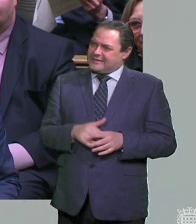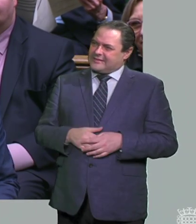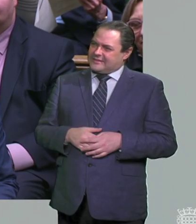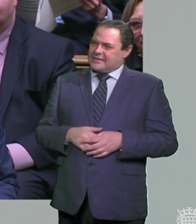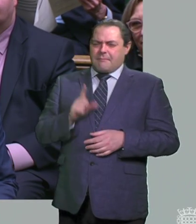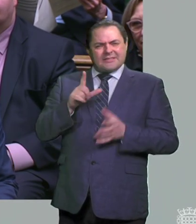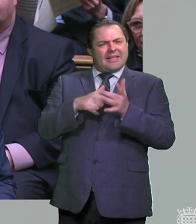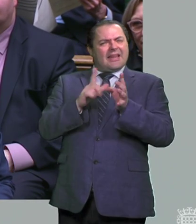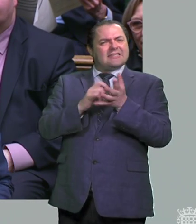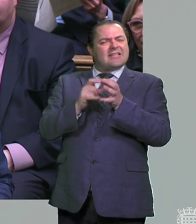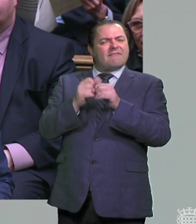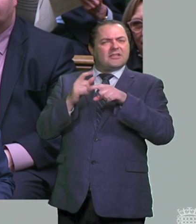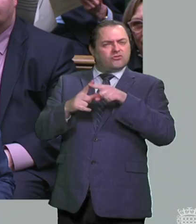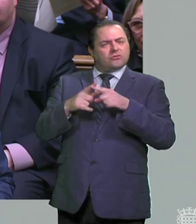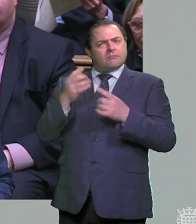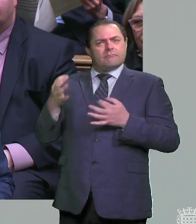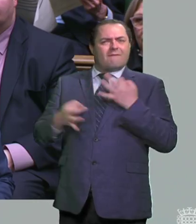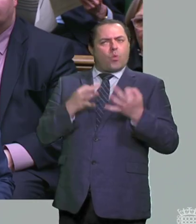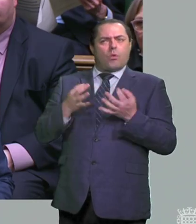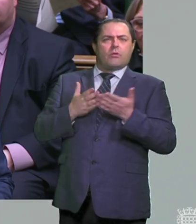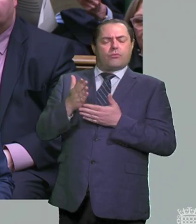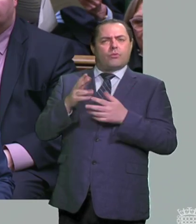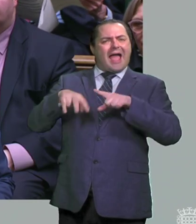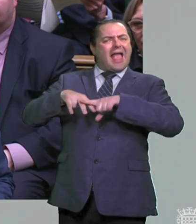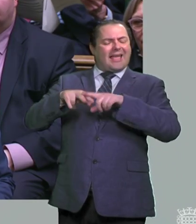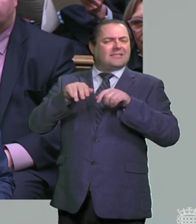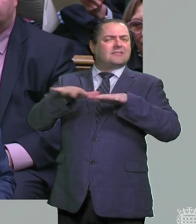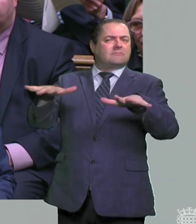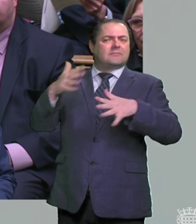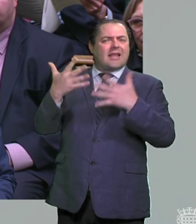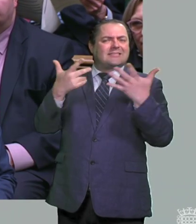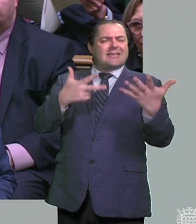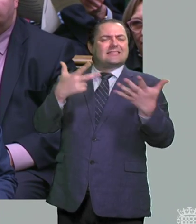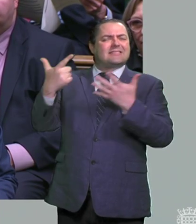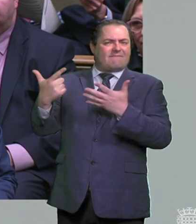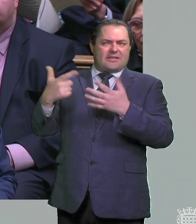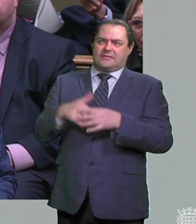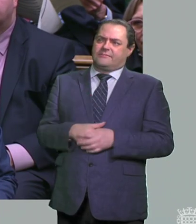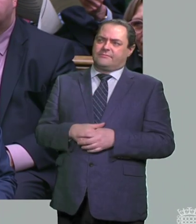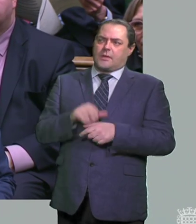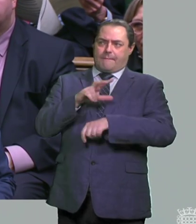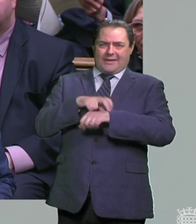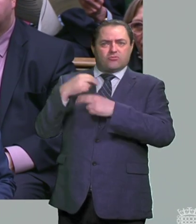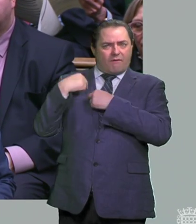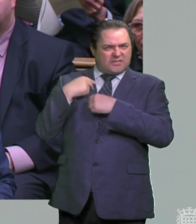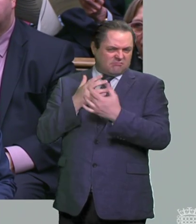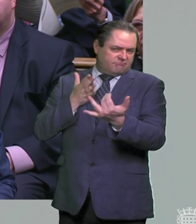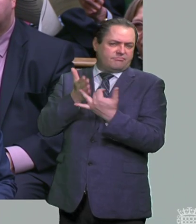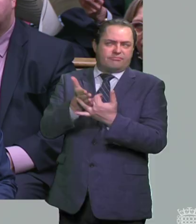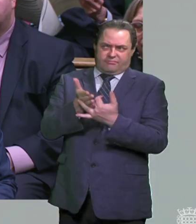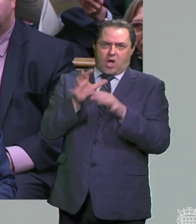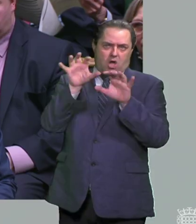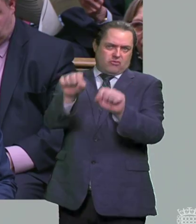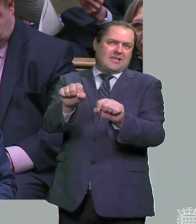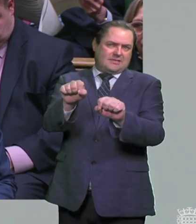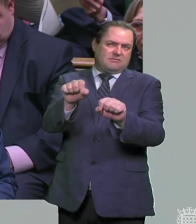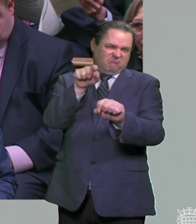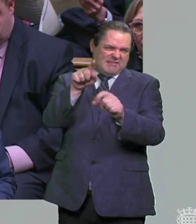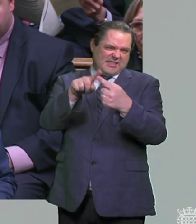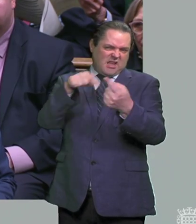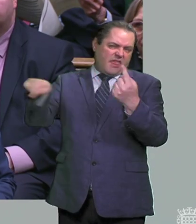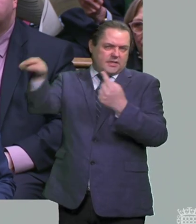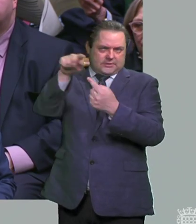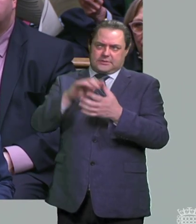Lily was performing there at the height of the AIDS crisis in 1987 when police officers raided the pub and arrested her, among others.